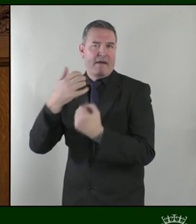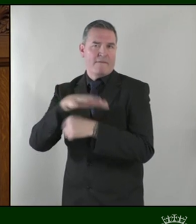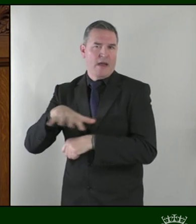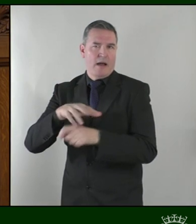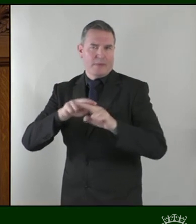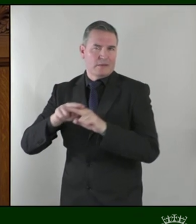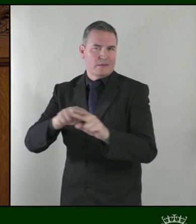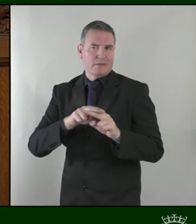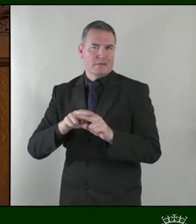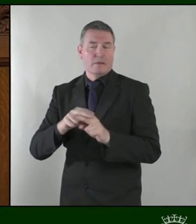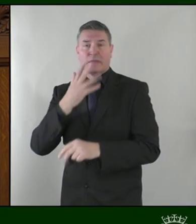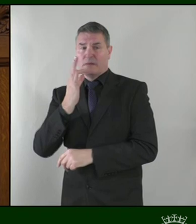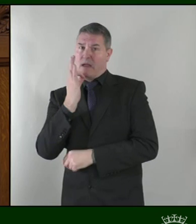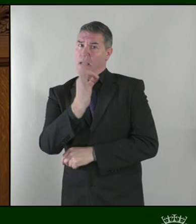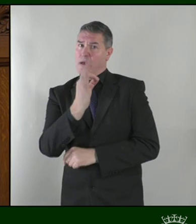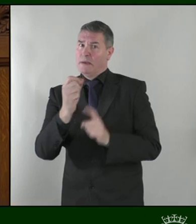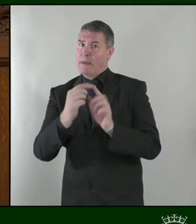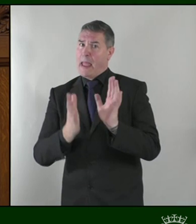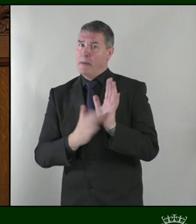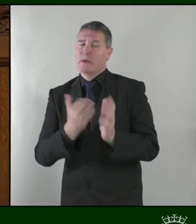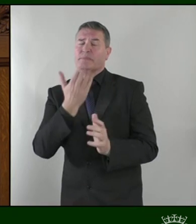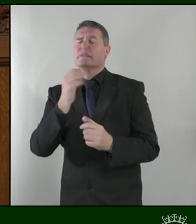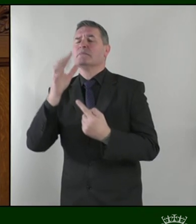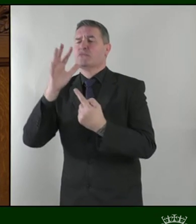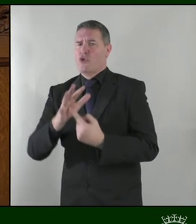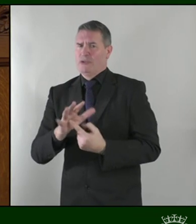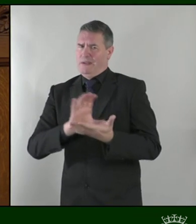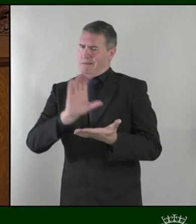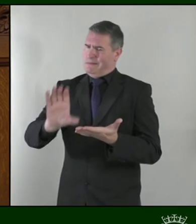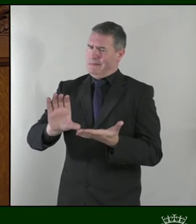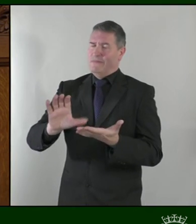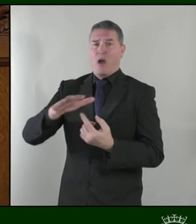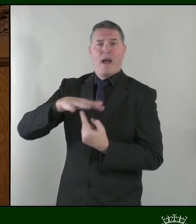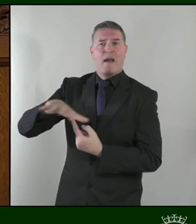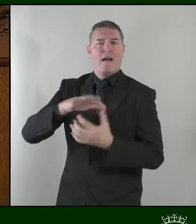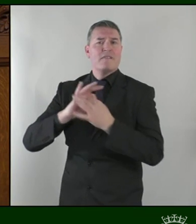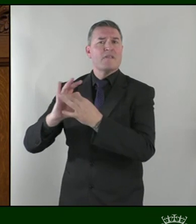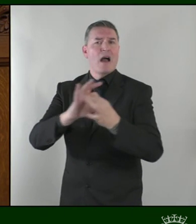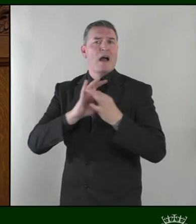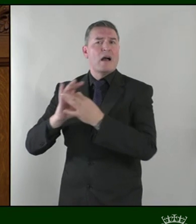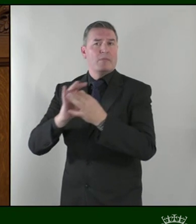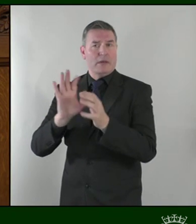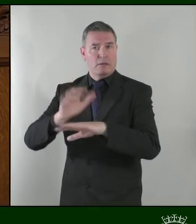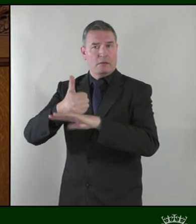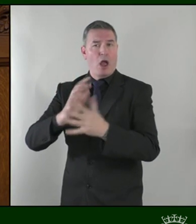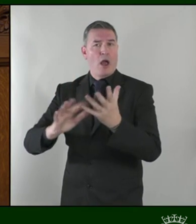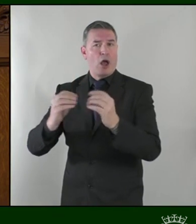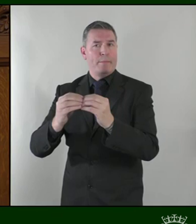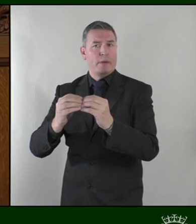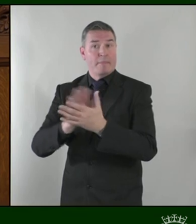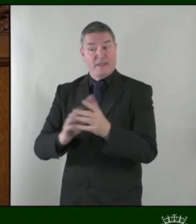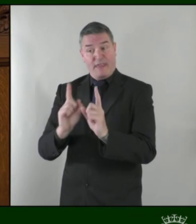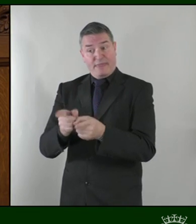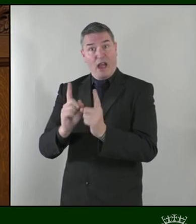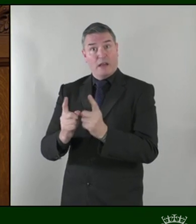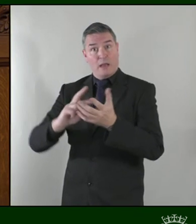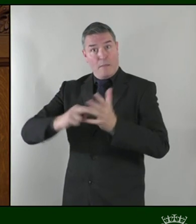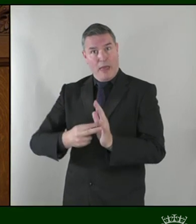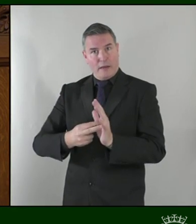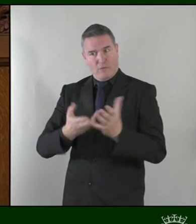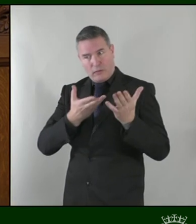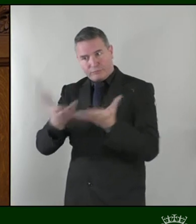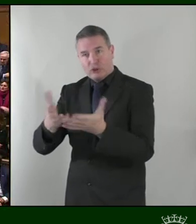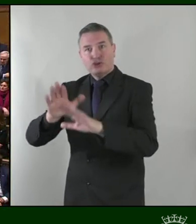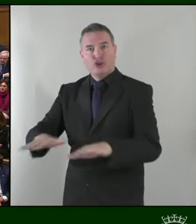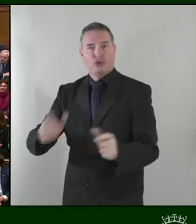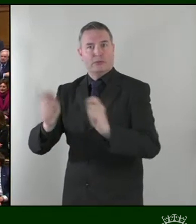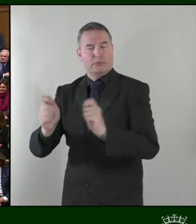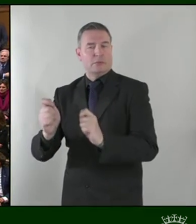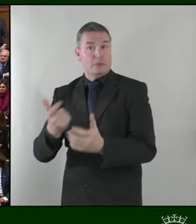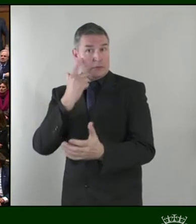Will the Prime Minister prioritise family hubs and ensure that they are linked to our early years strategy, the troubled families programme and children’s services reform?